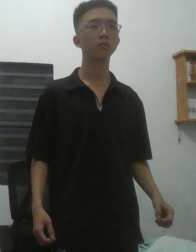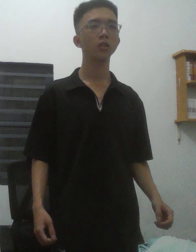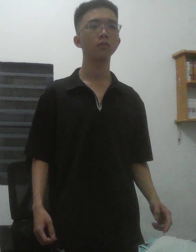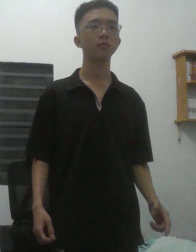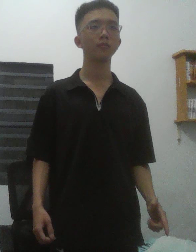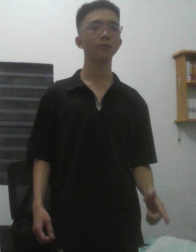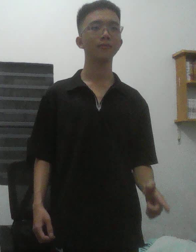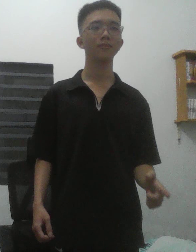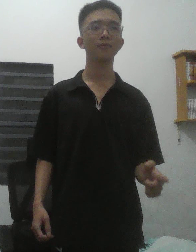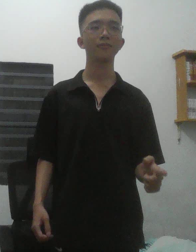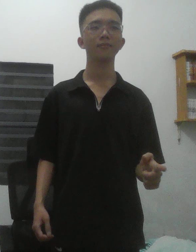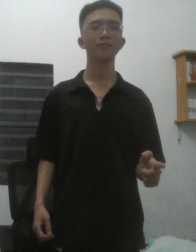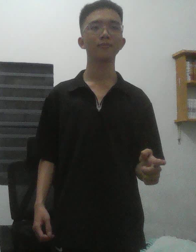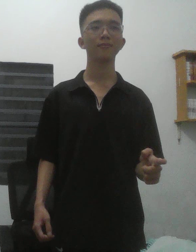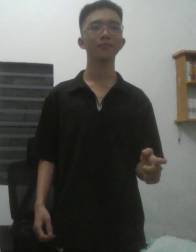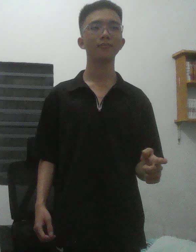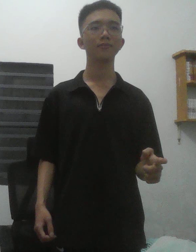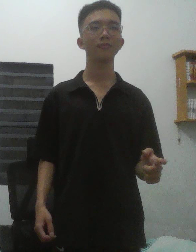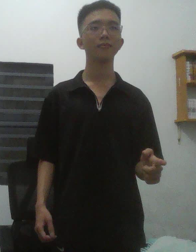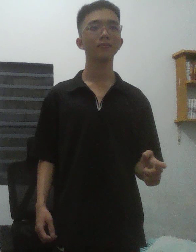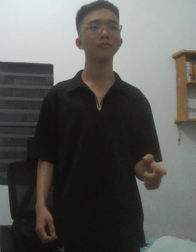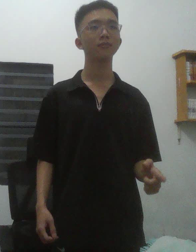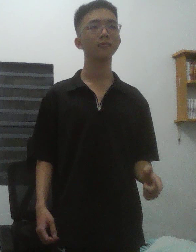ban